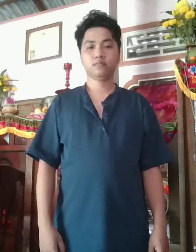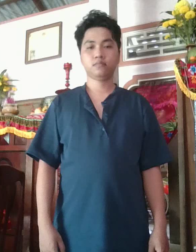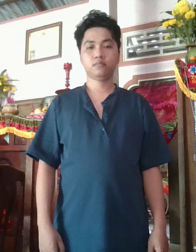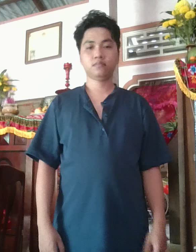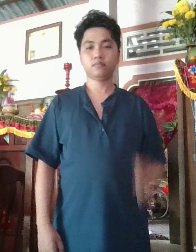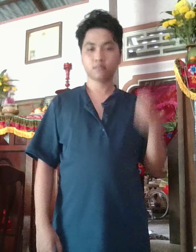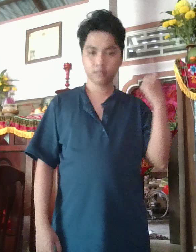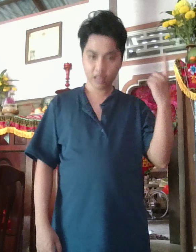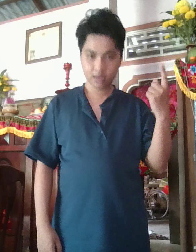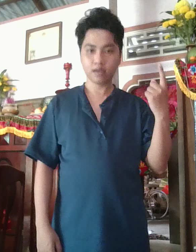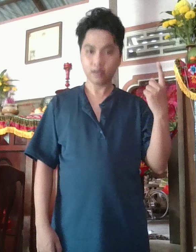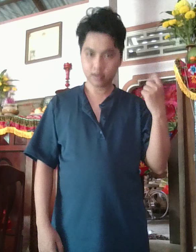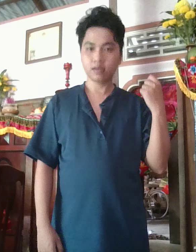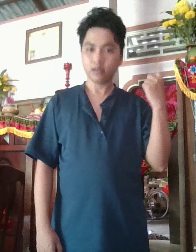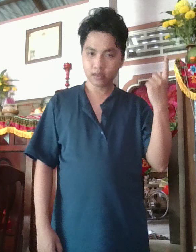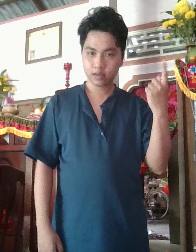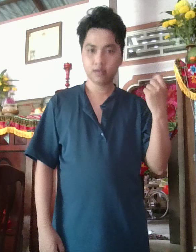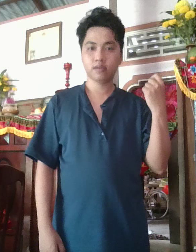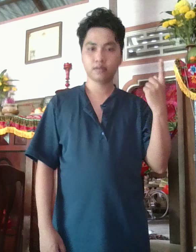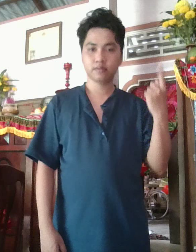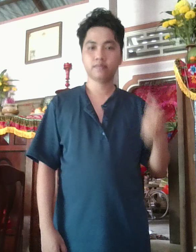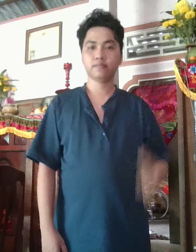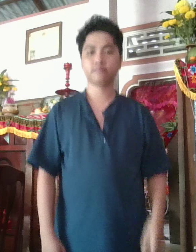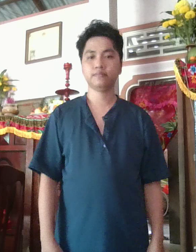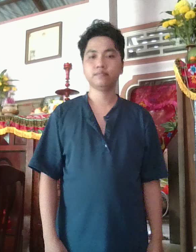hieu